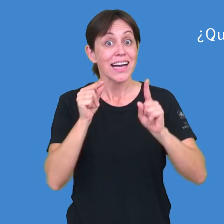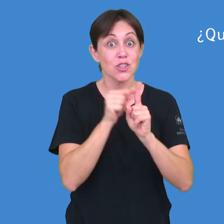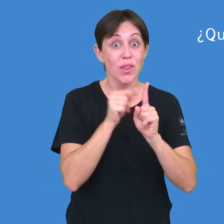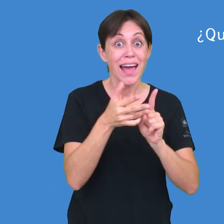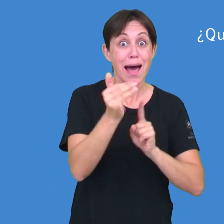diabetes